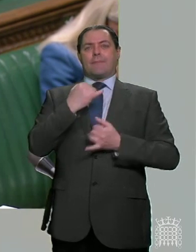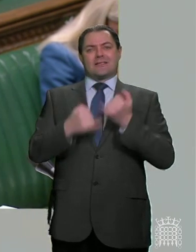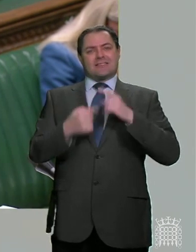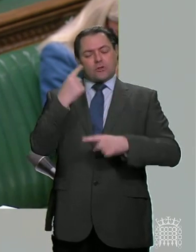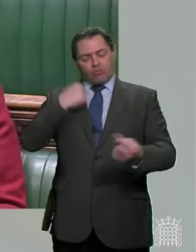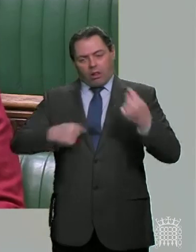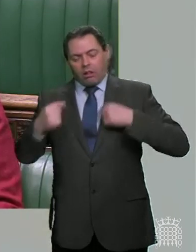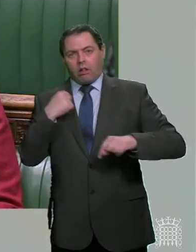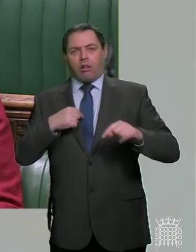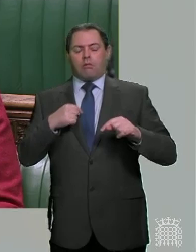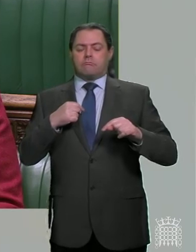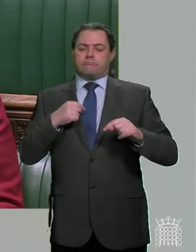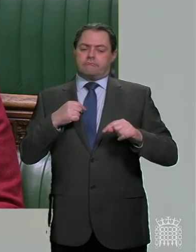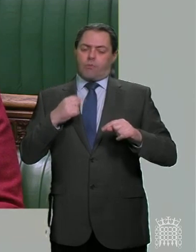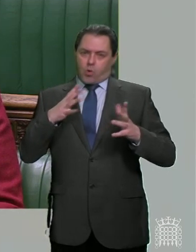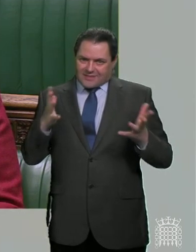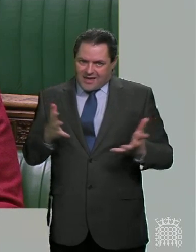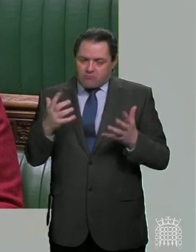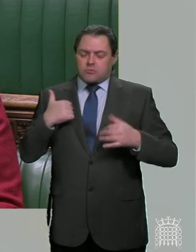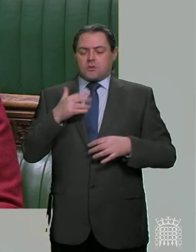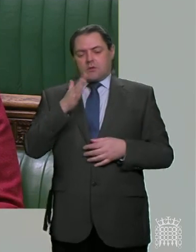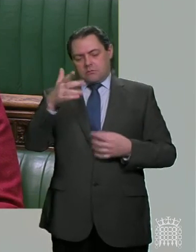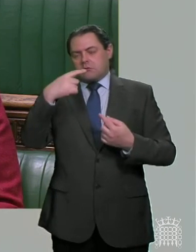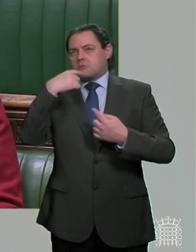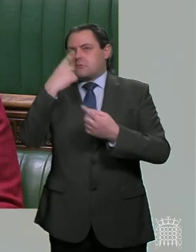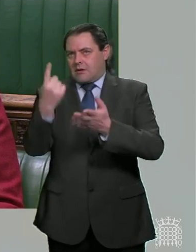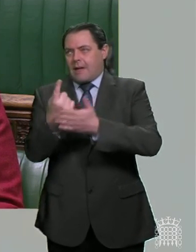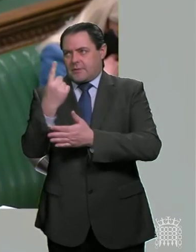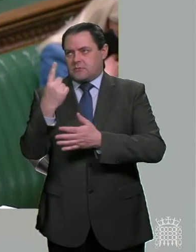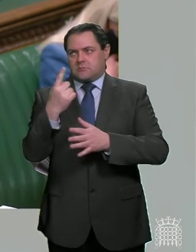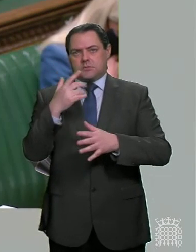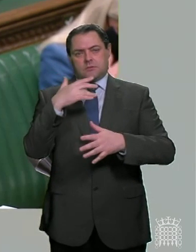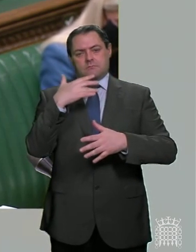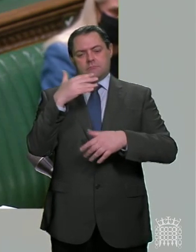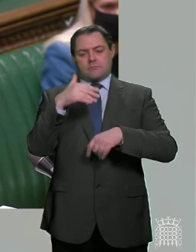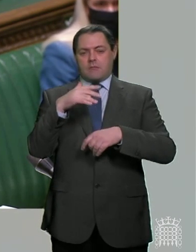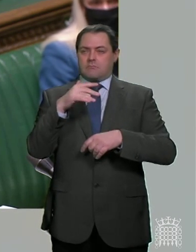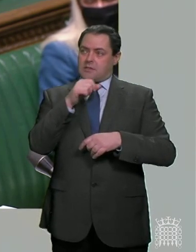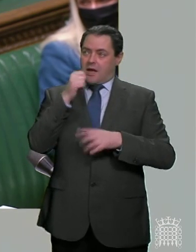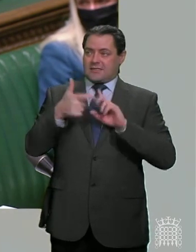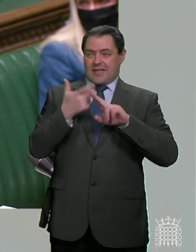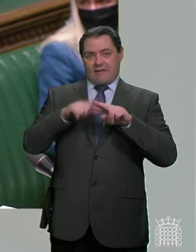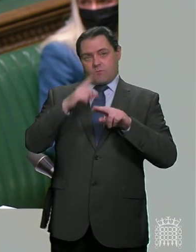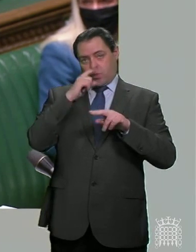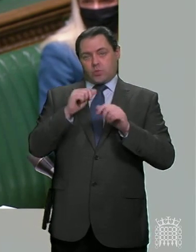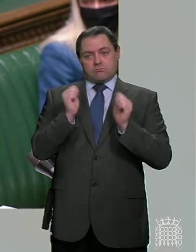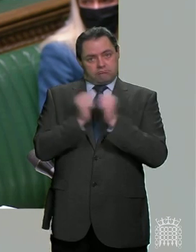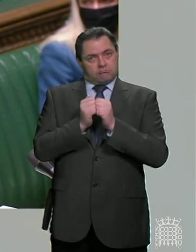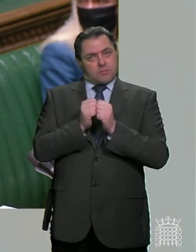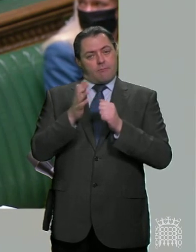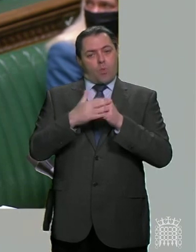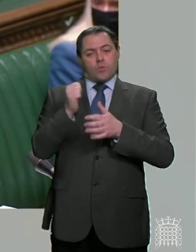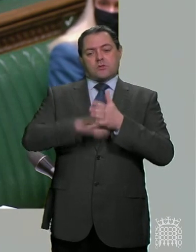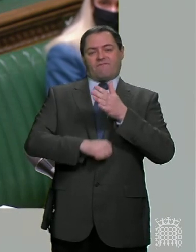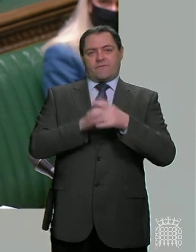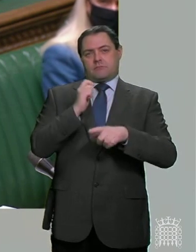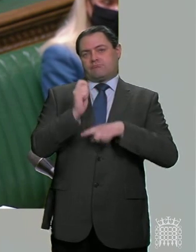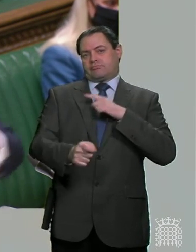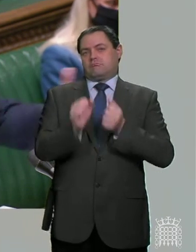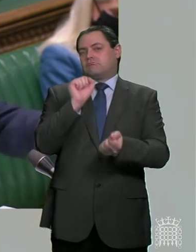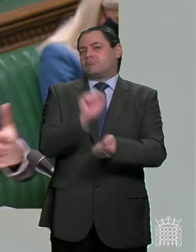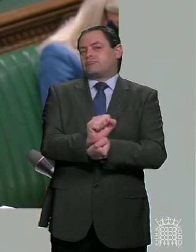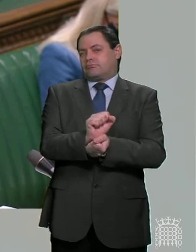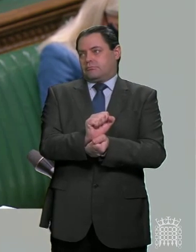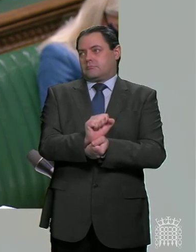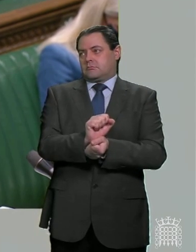That is what we are doing. I also think it would be a good thing if, together, we could vote for some of the tougher sentences that we have put forward in the Bill.